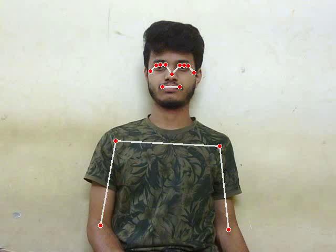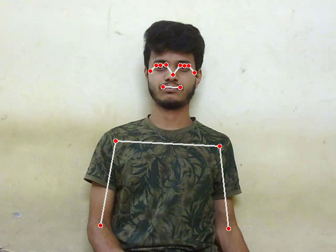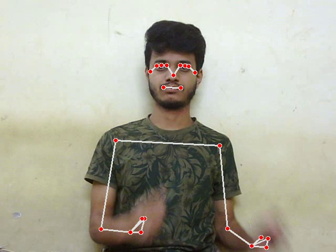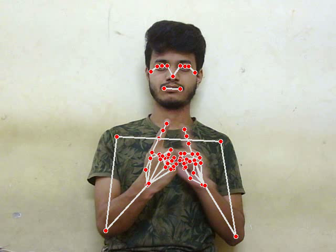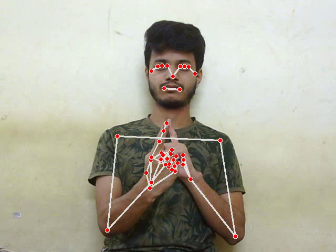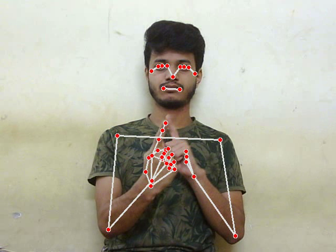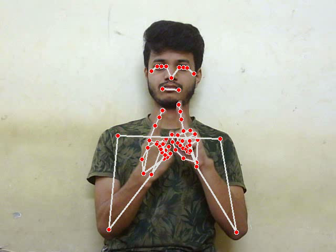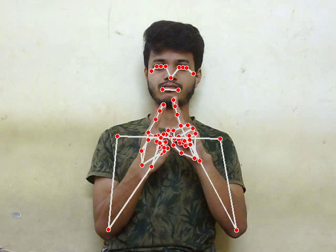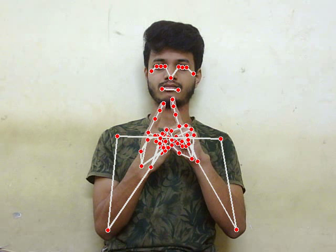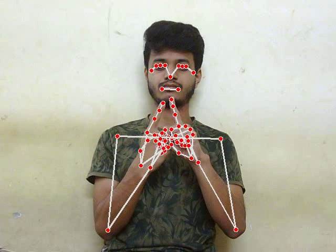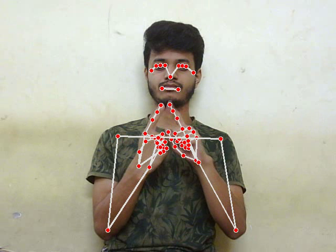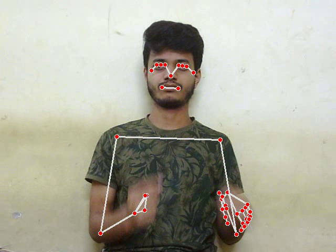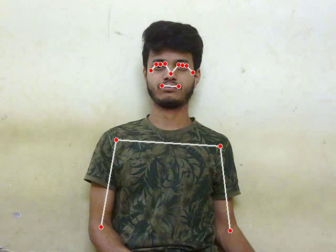meet